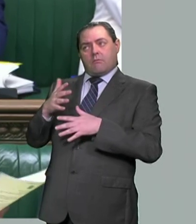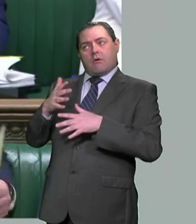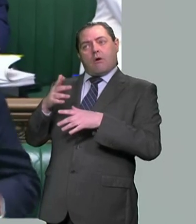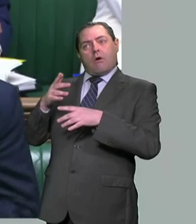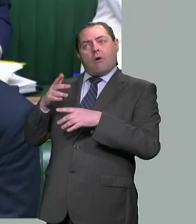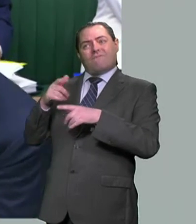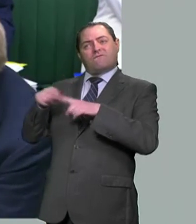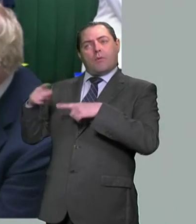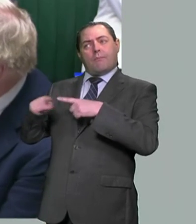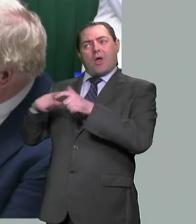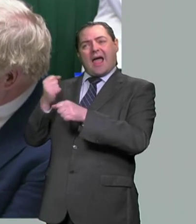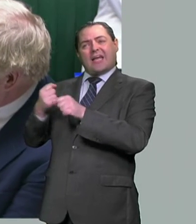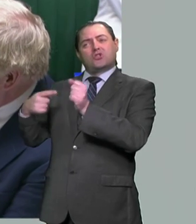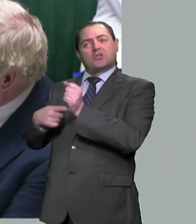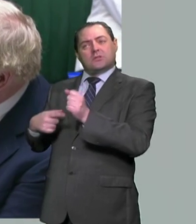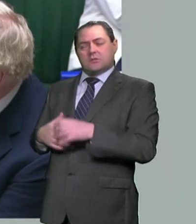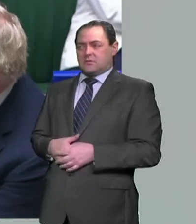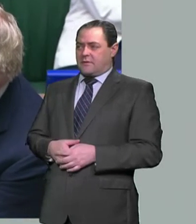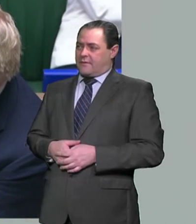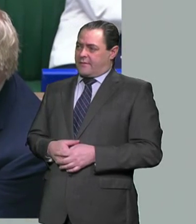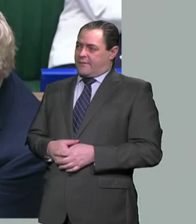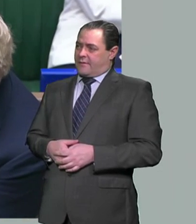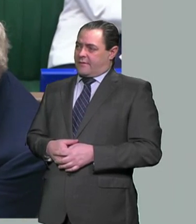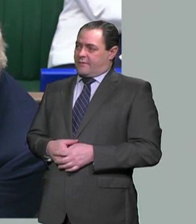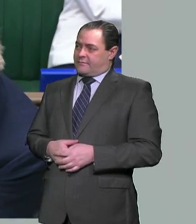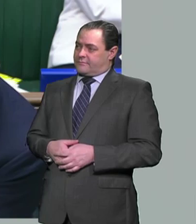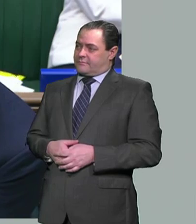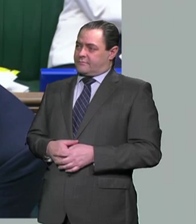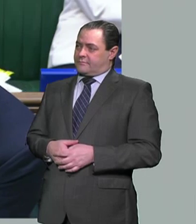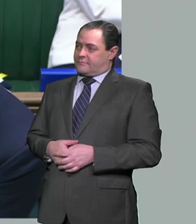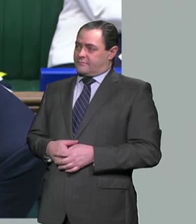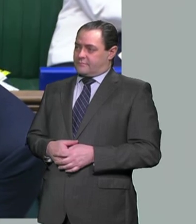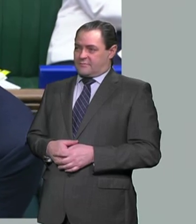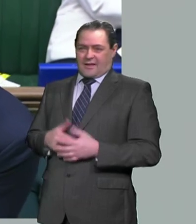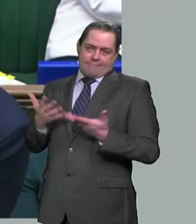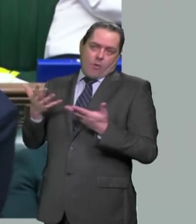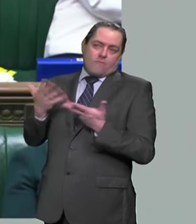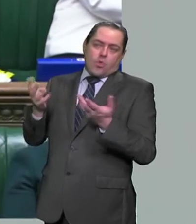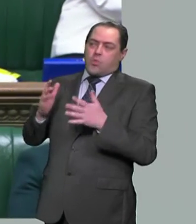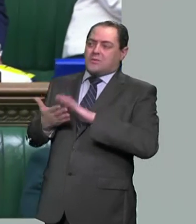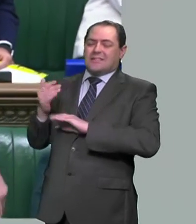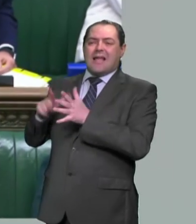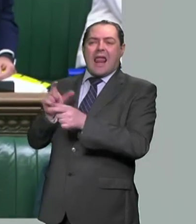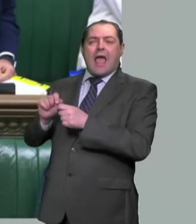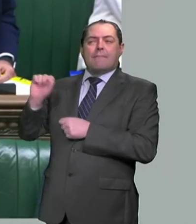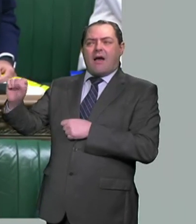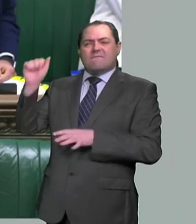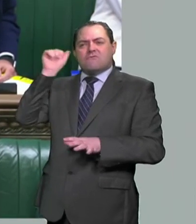No wonder fraud was running at £21 billion a year under Labour.